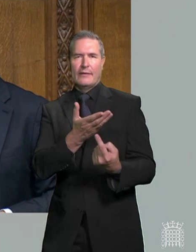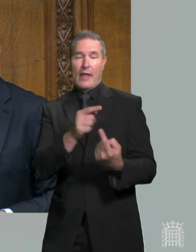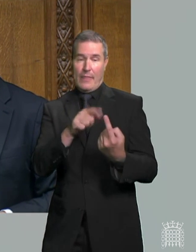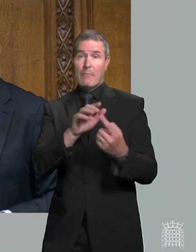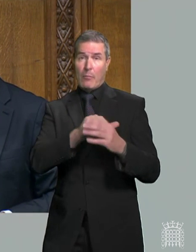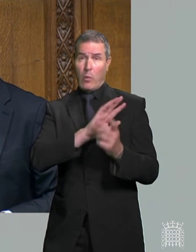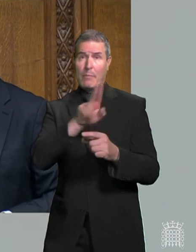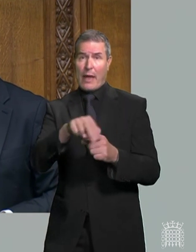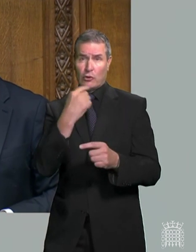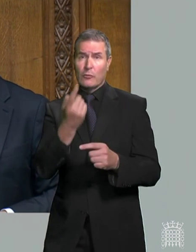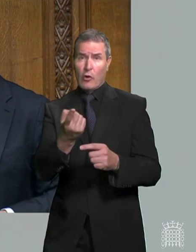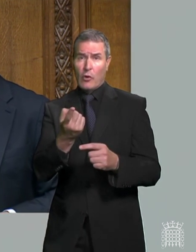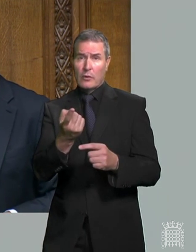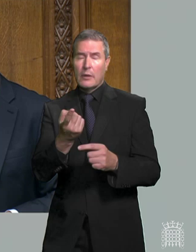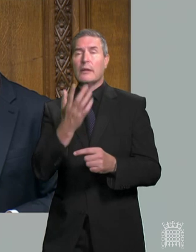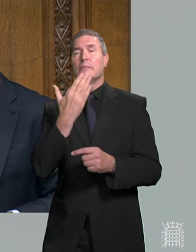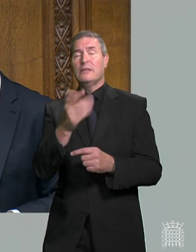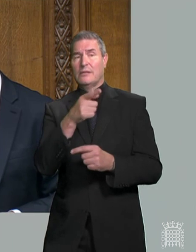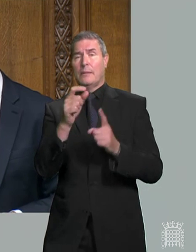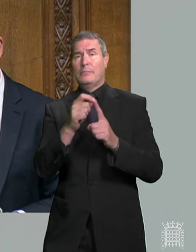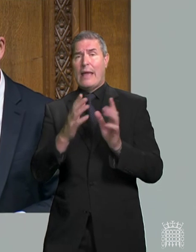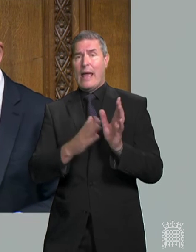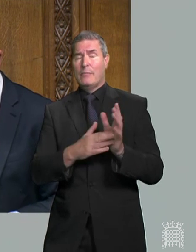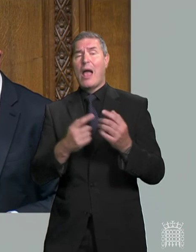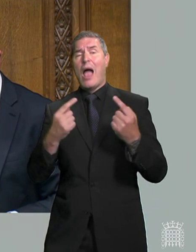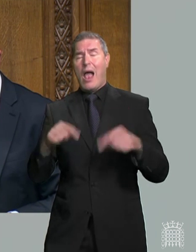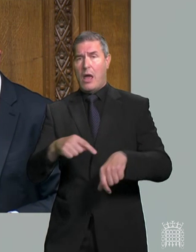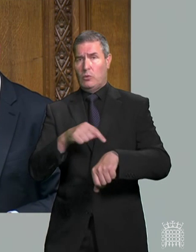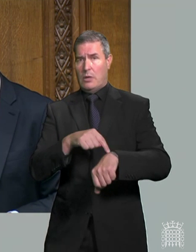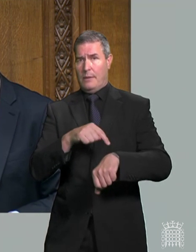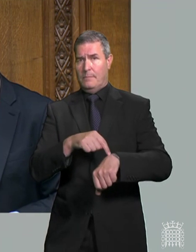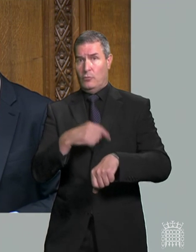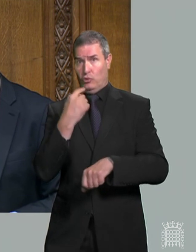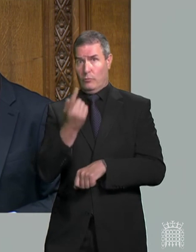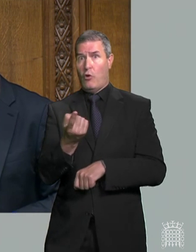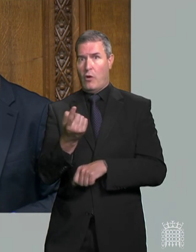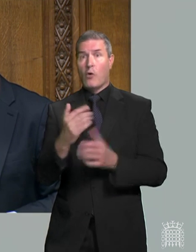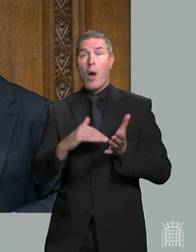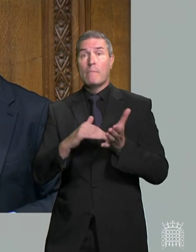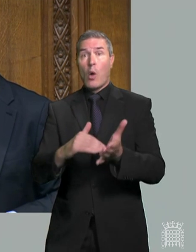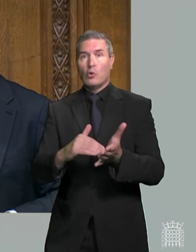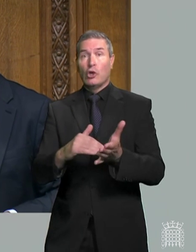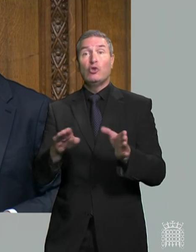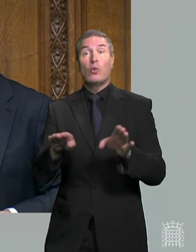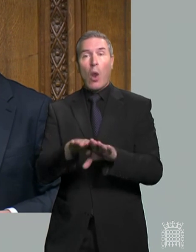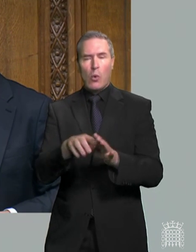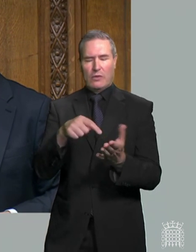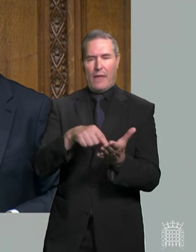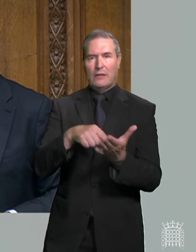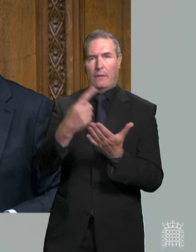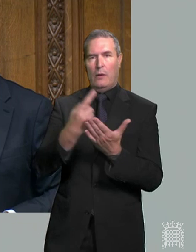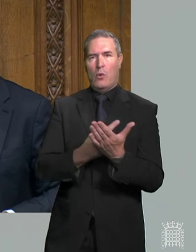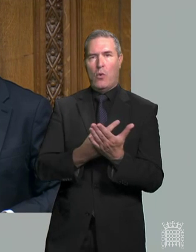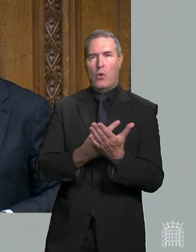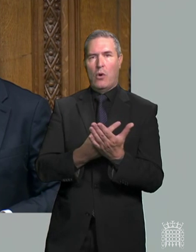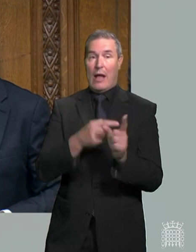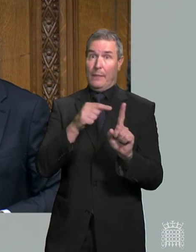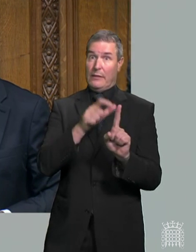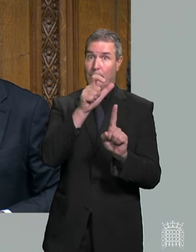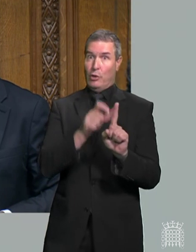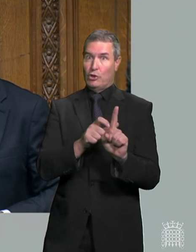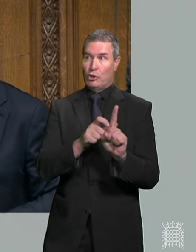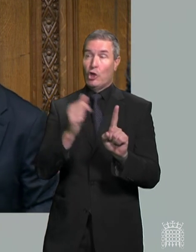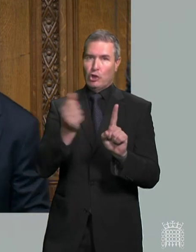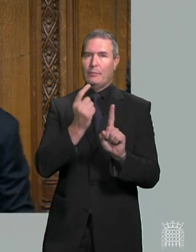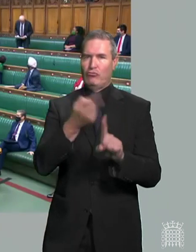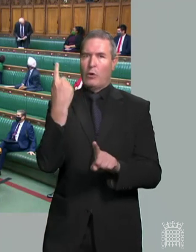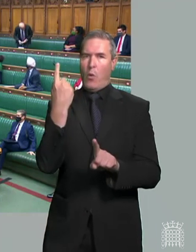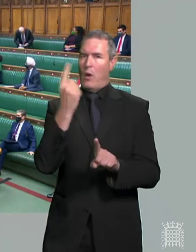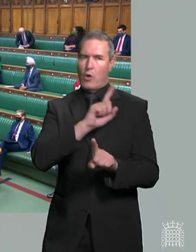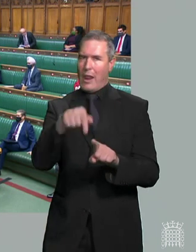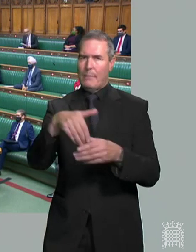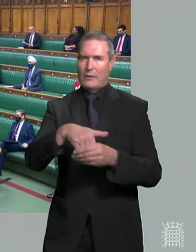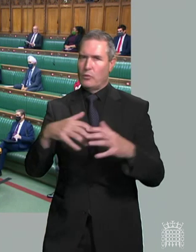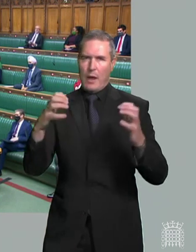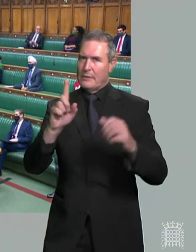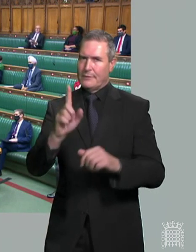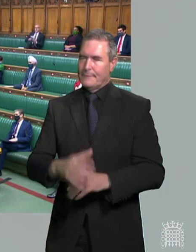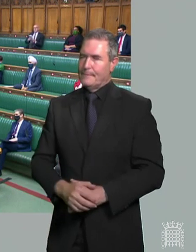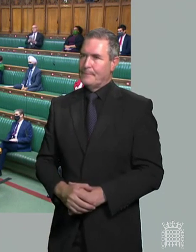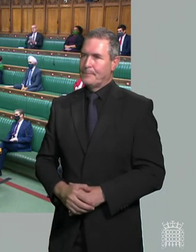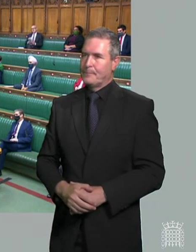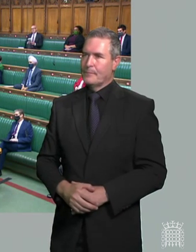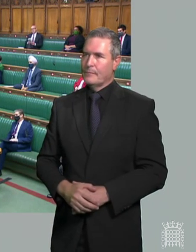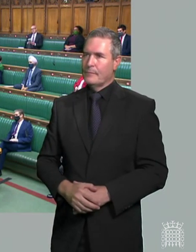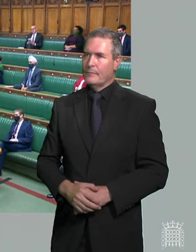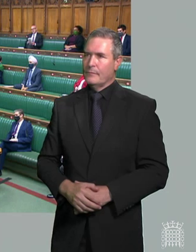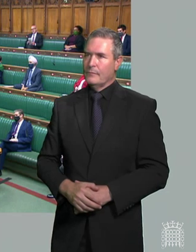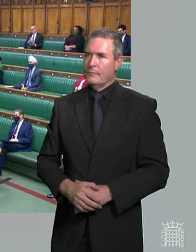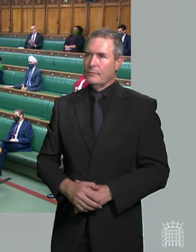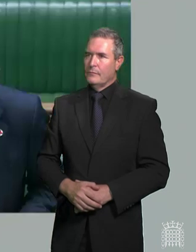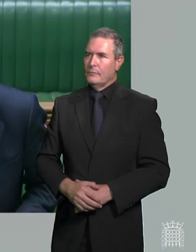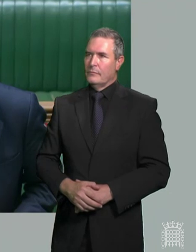Will the Prime Minister therefore allow time tomorrow for a motion to close this loophole and make the honourable Member for Delyn the subject of a recall?